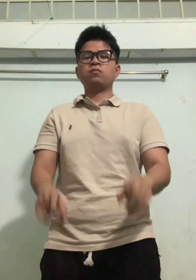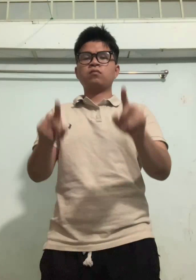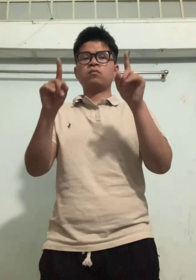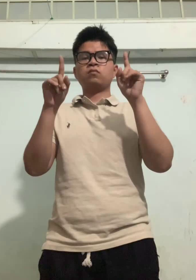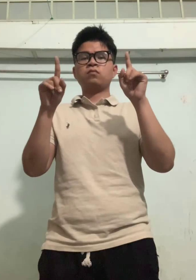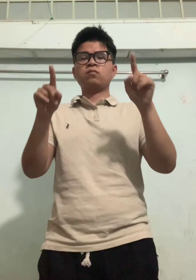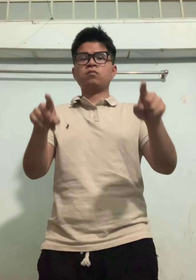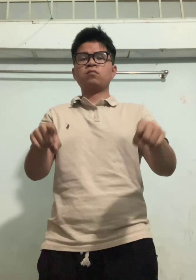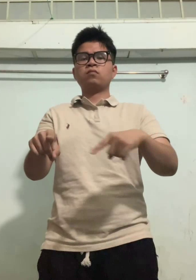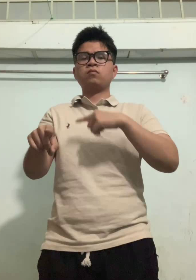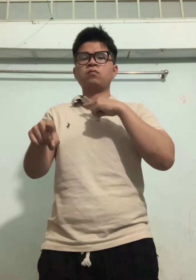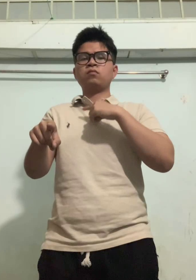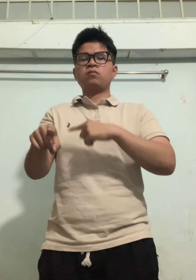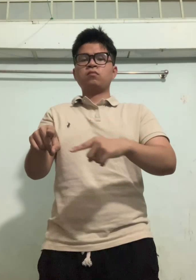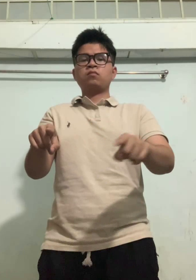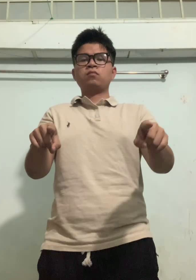phut